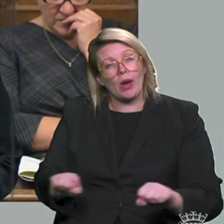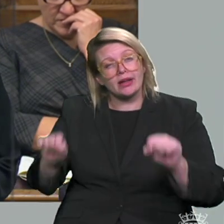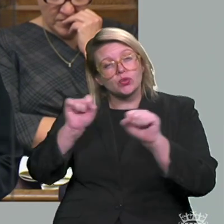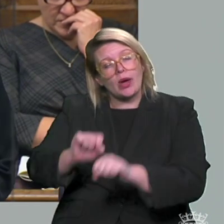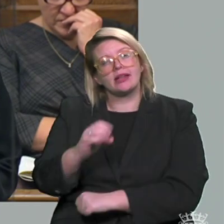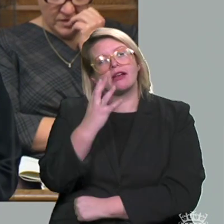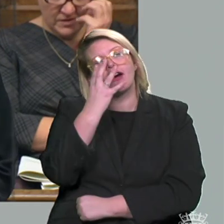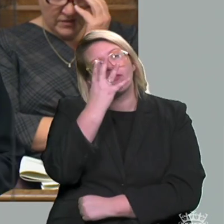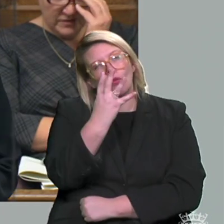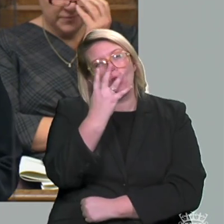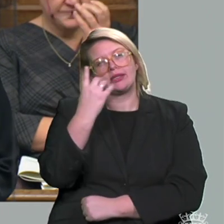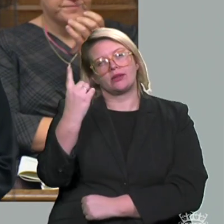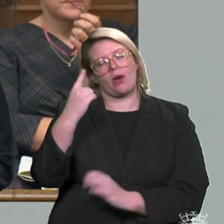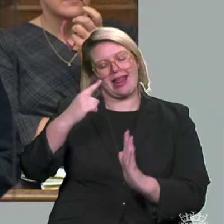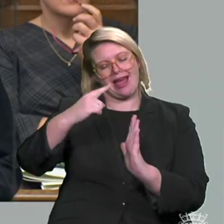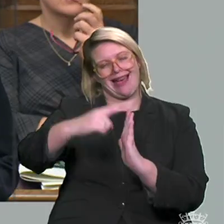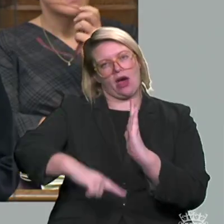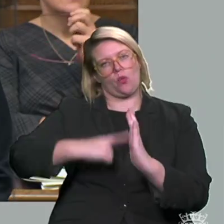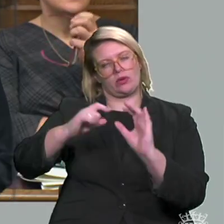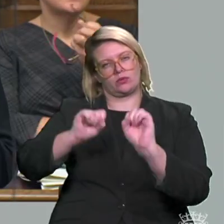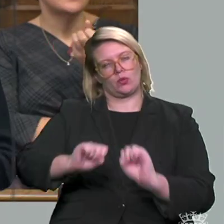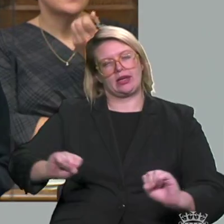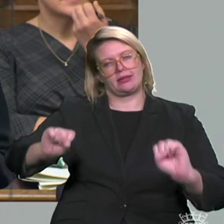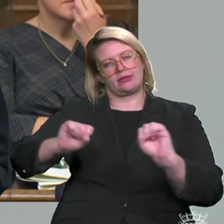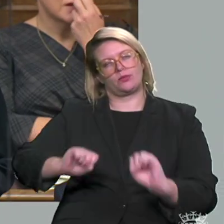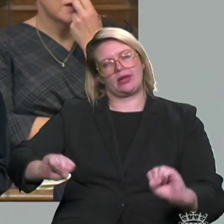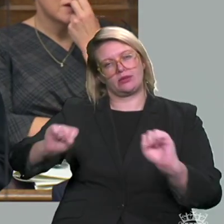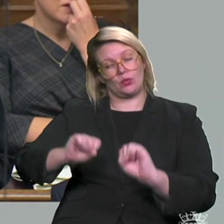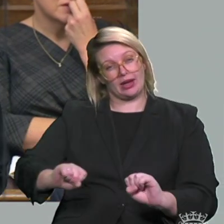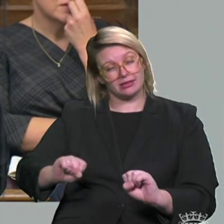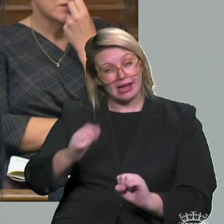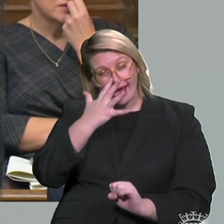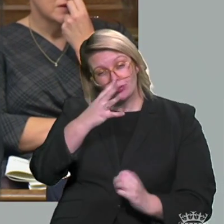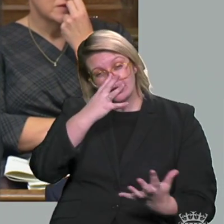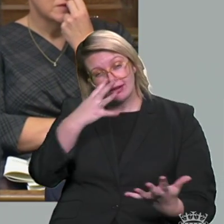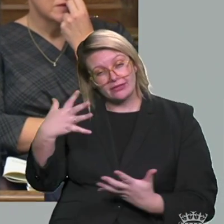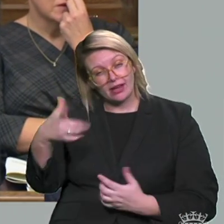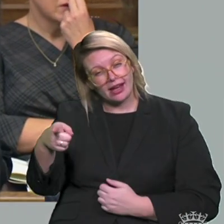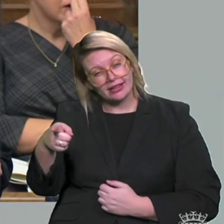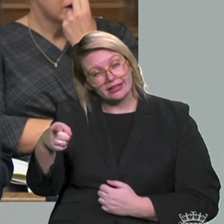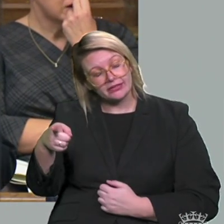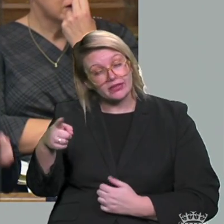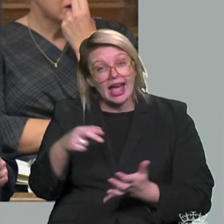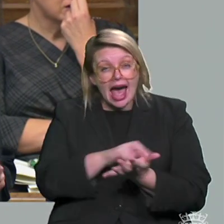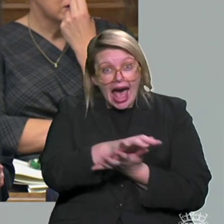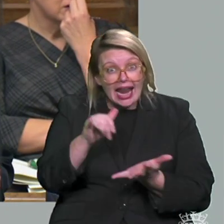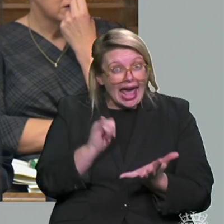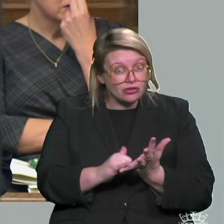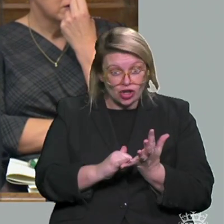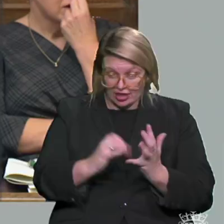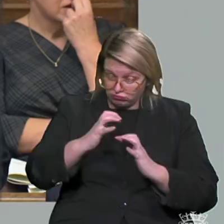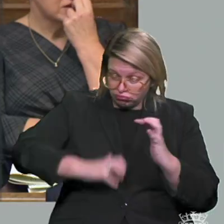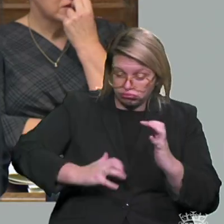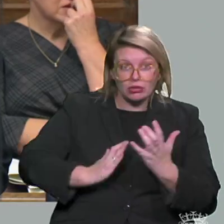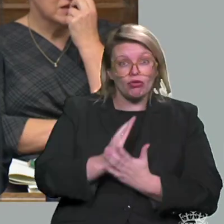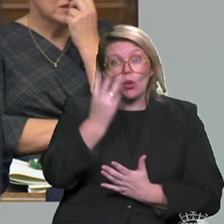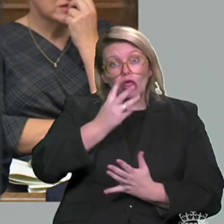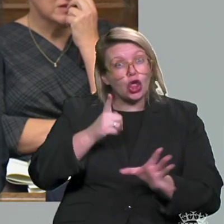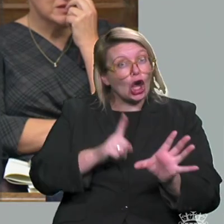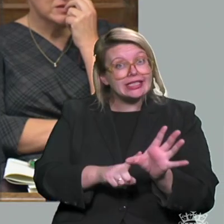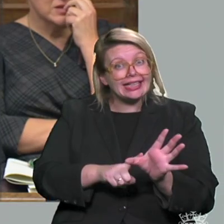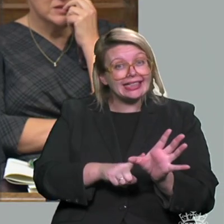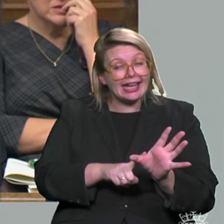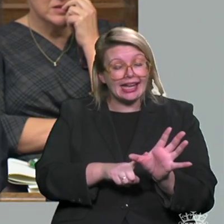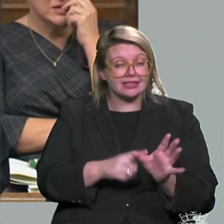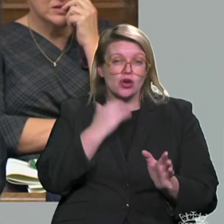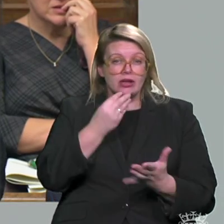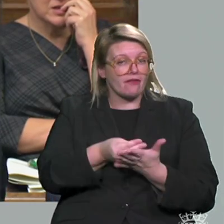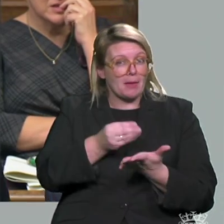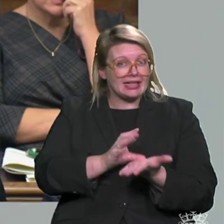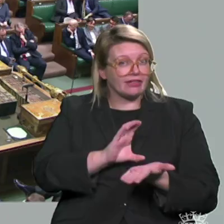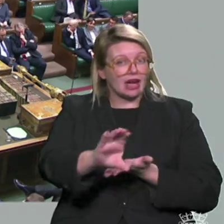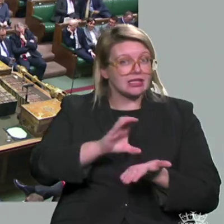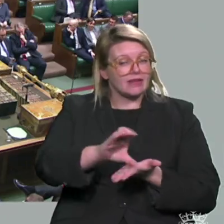When will the Prime Minister admit that the NHS is collapsing because of 13 years of underfunding and do something about it, instead of blaming the nurses who are striking to save it?